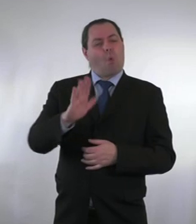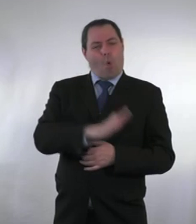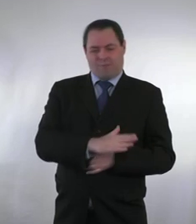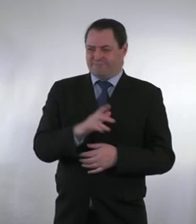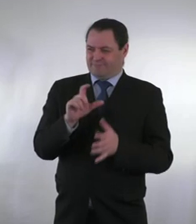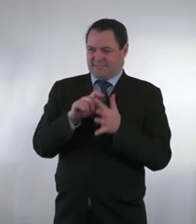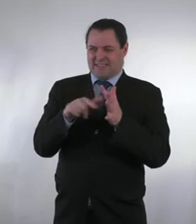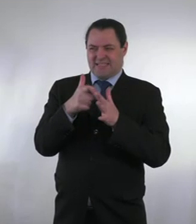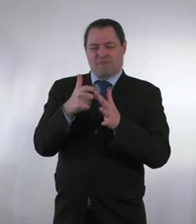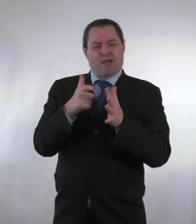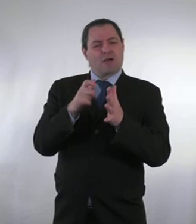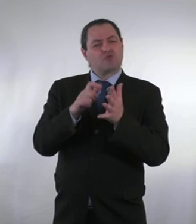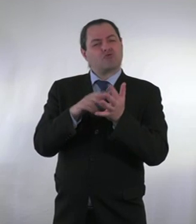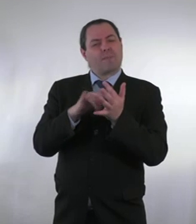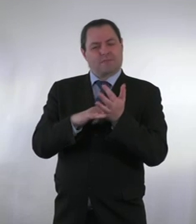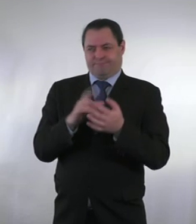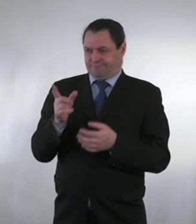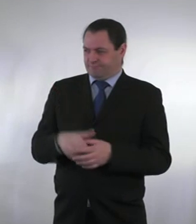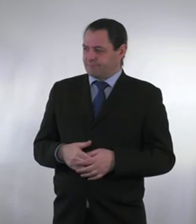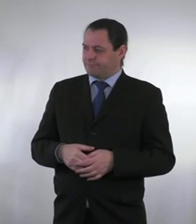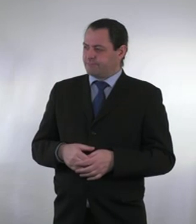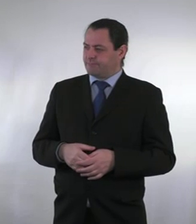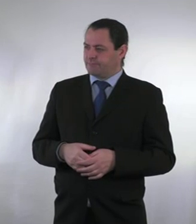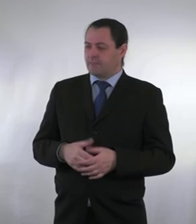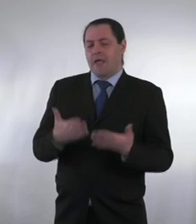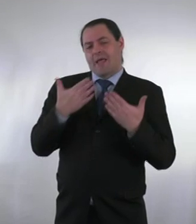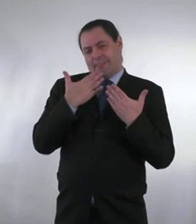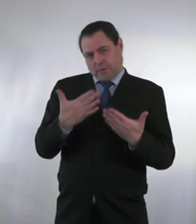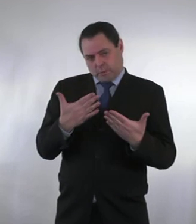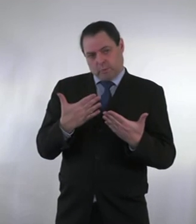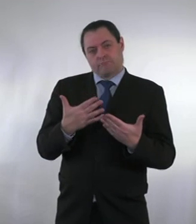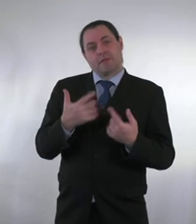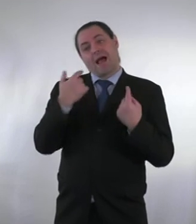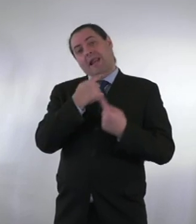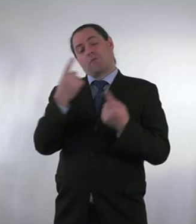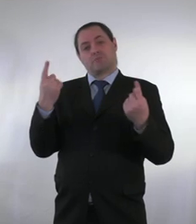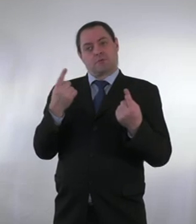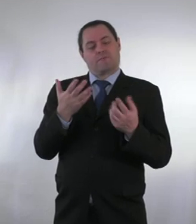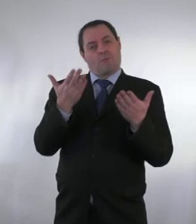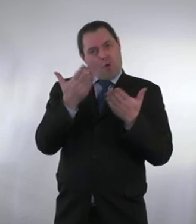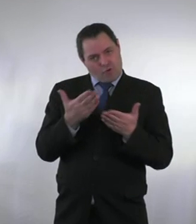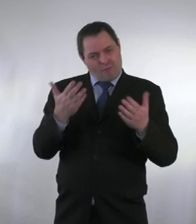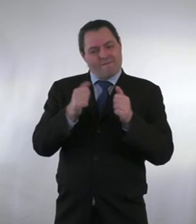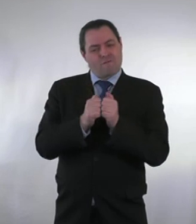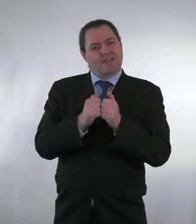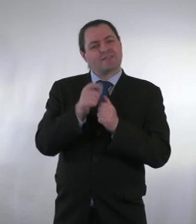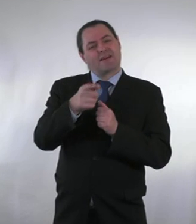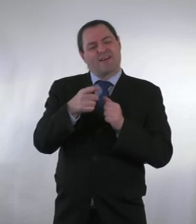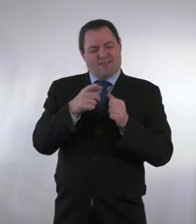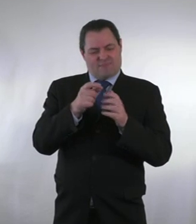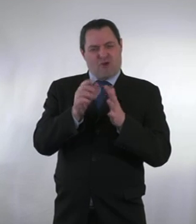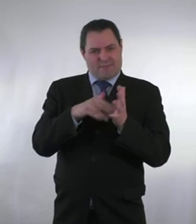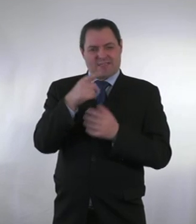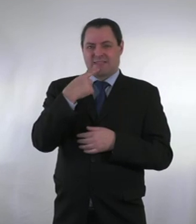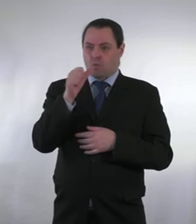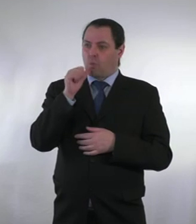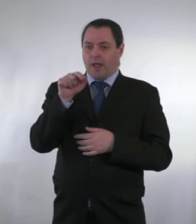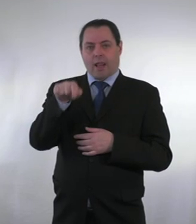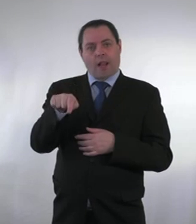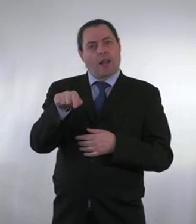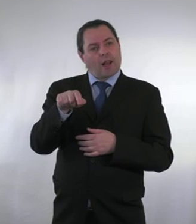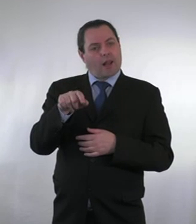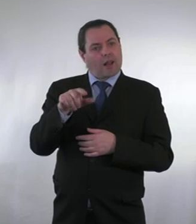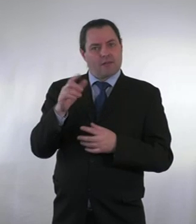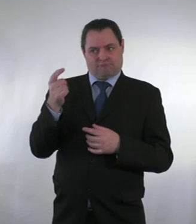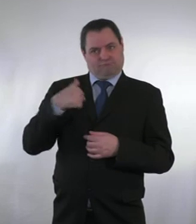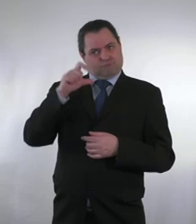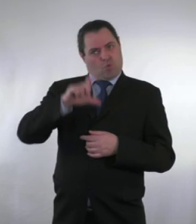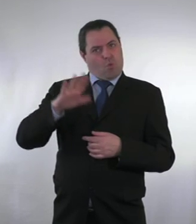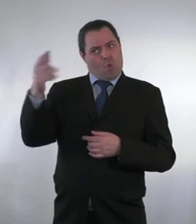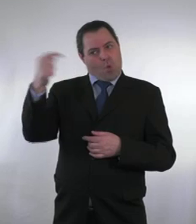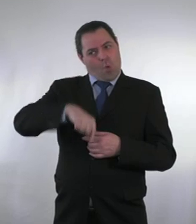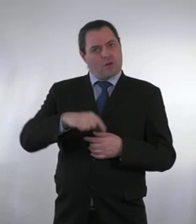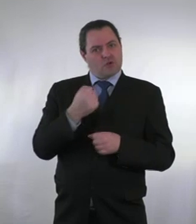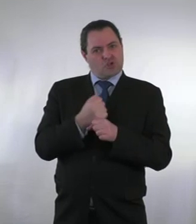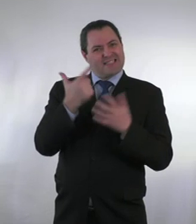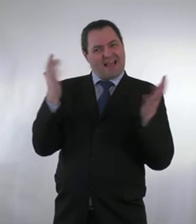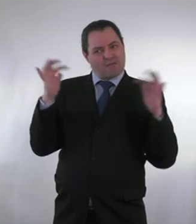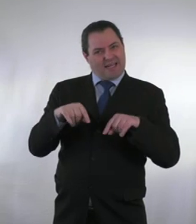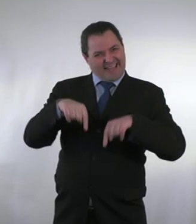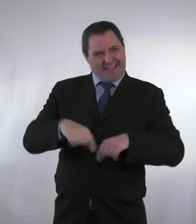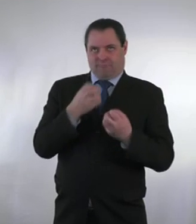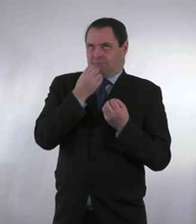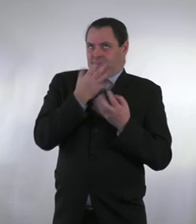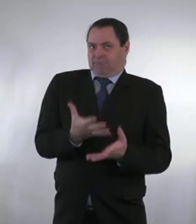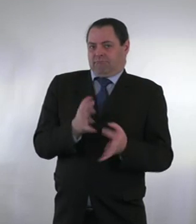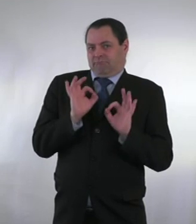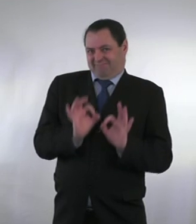The announcement by my right honourable Friend that the G7 summit is to take place in Carbis Bay in June presents a tremendous opportunity for my constituency and, of course, the Duchy of Cornwall.